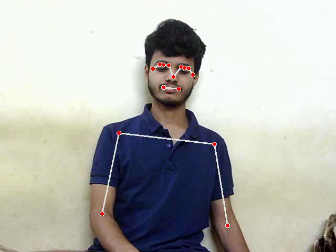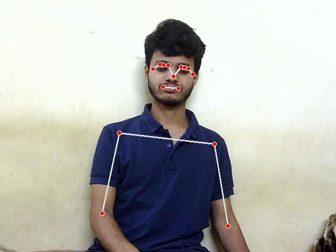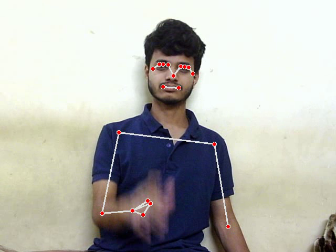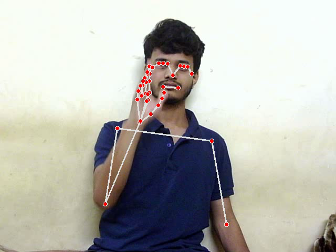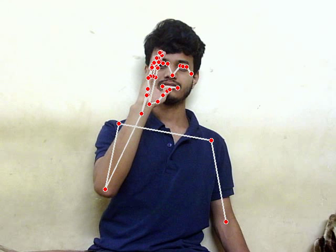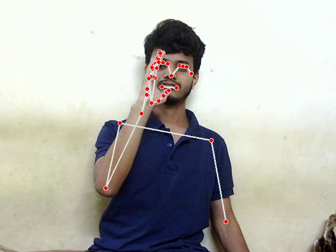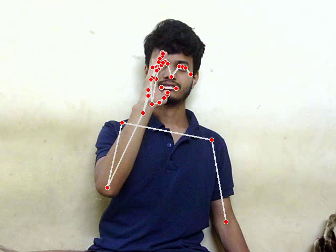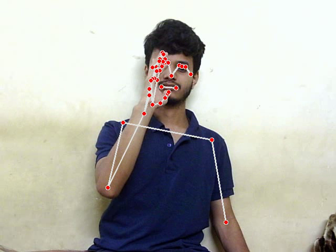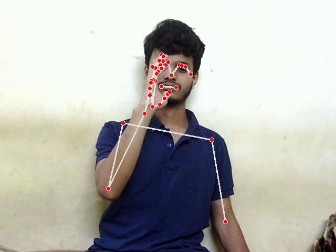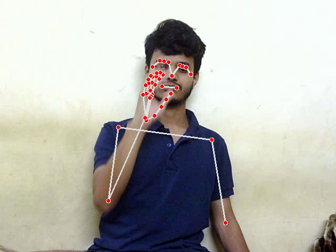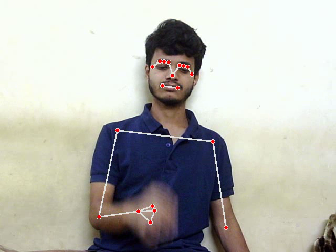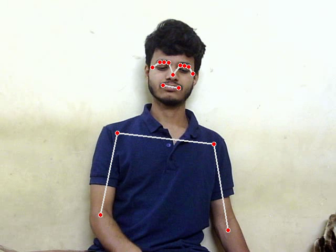mother